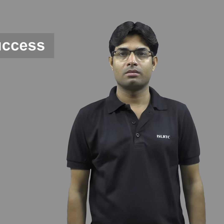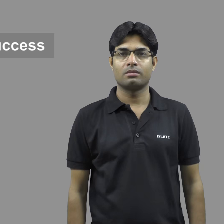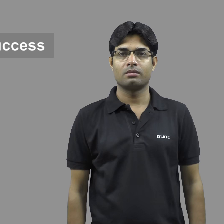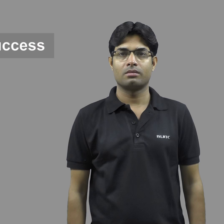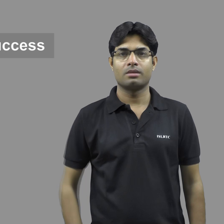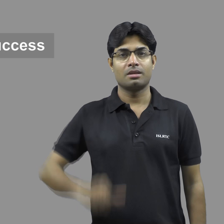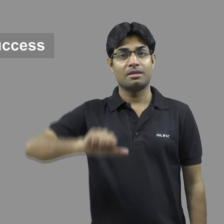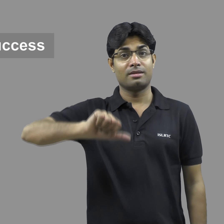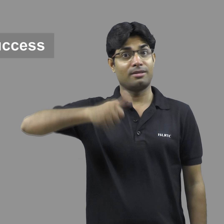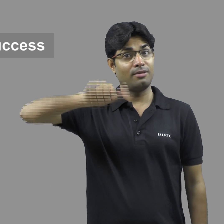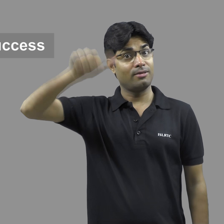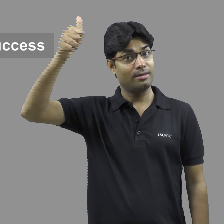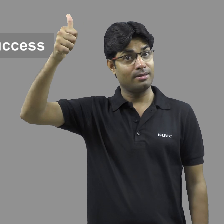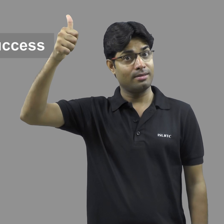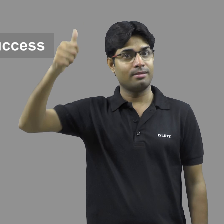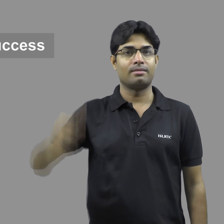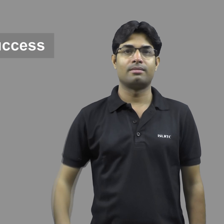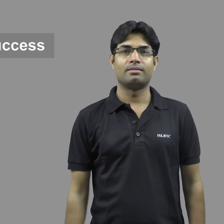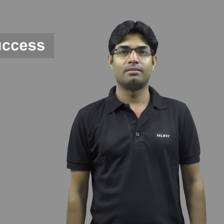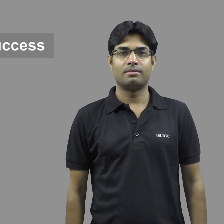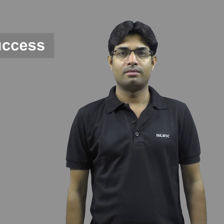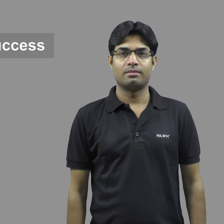Success